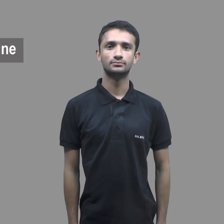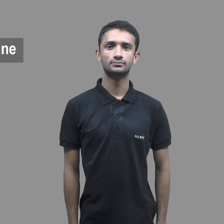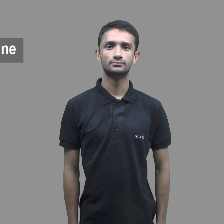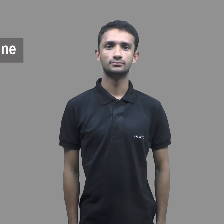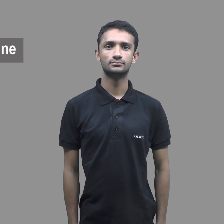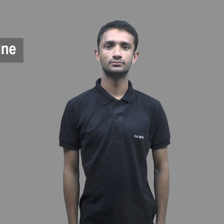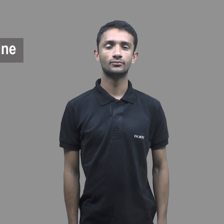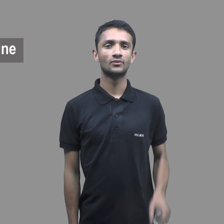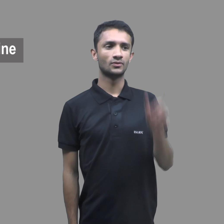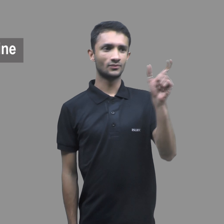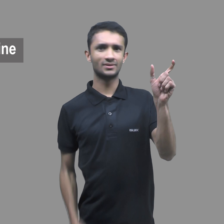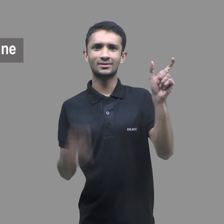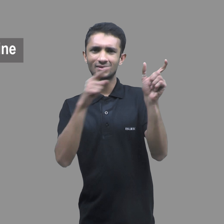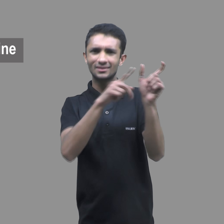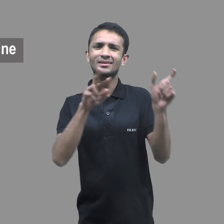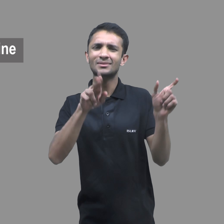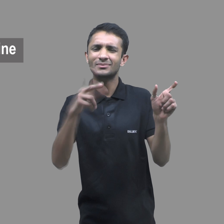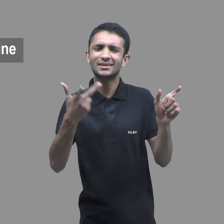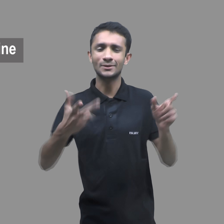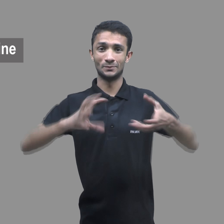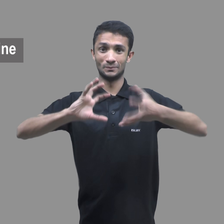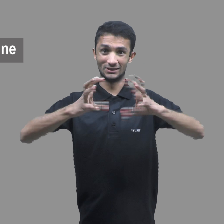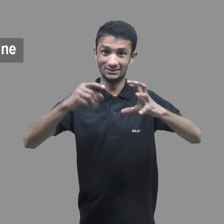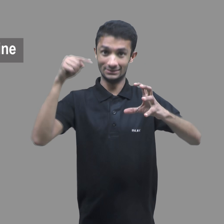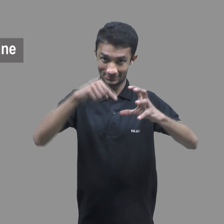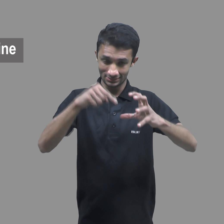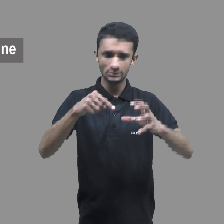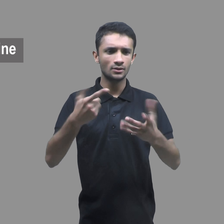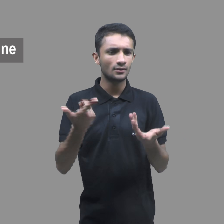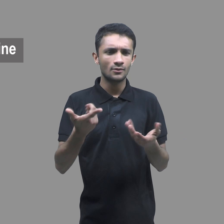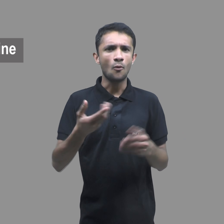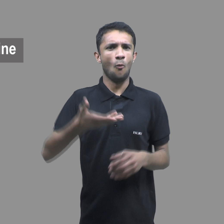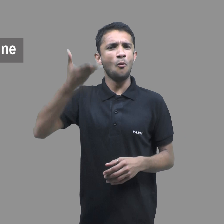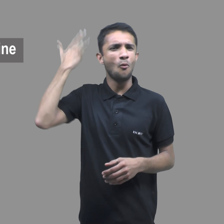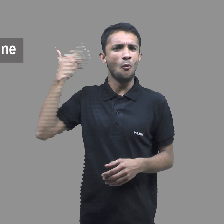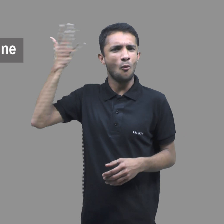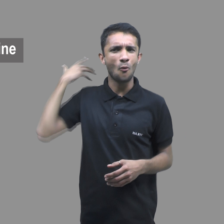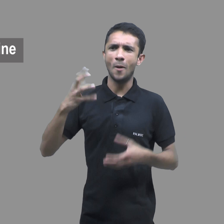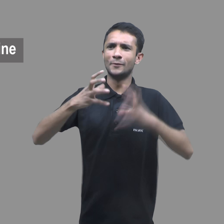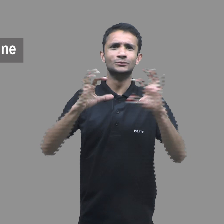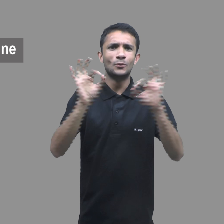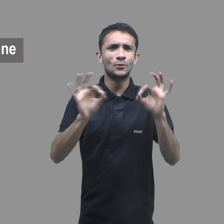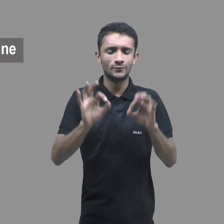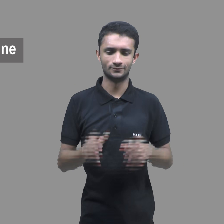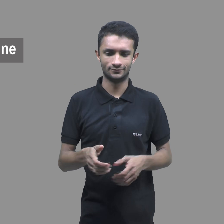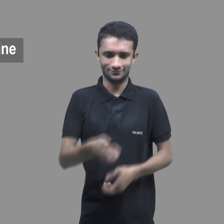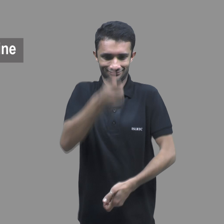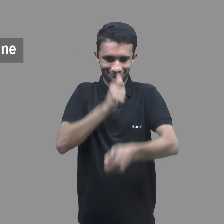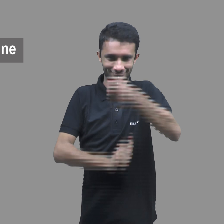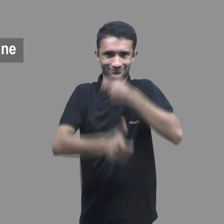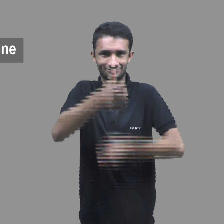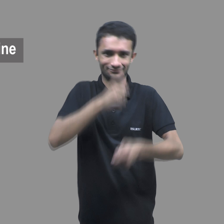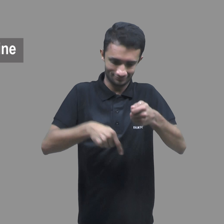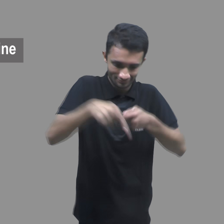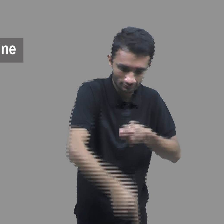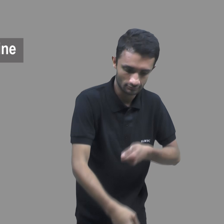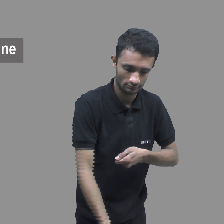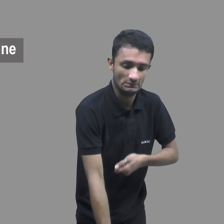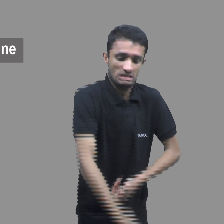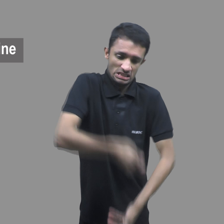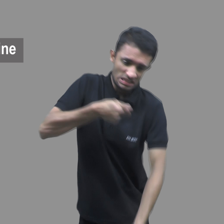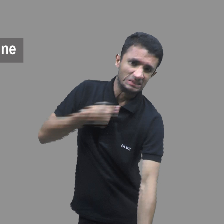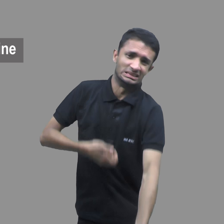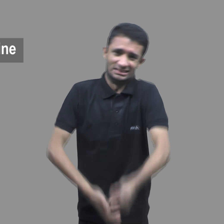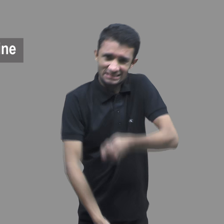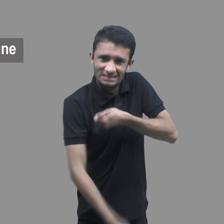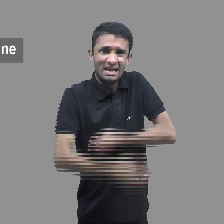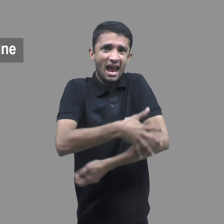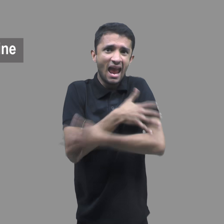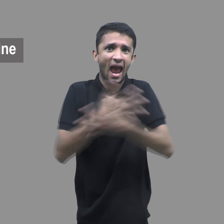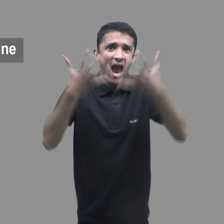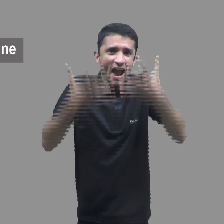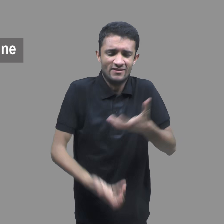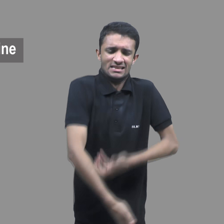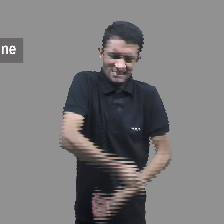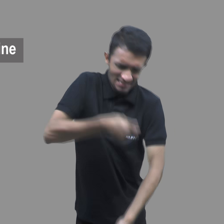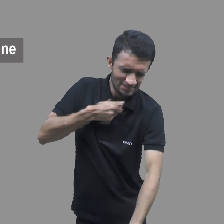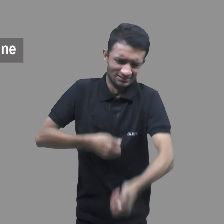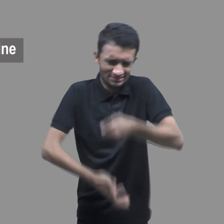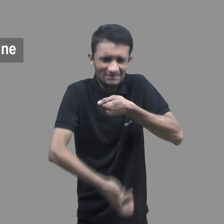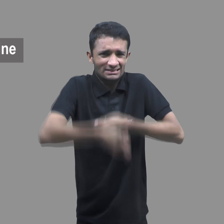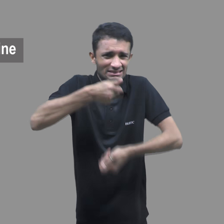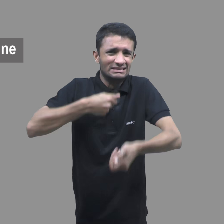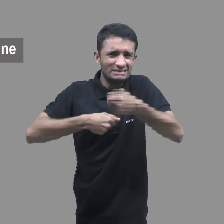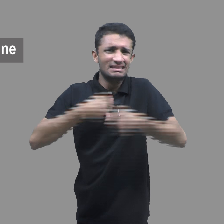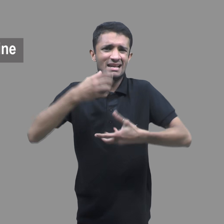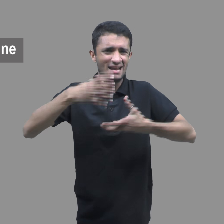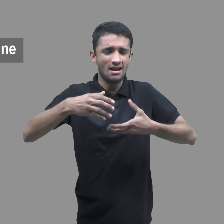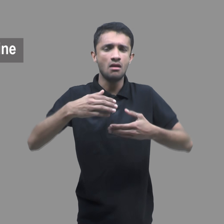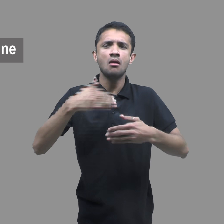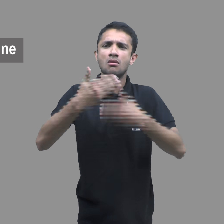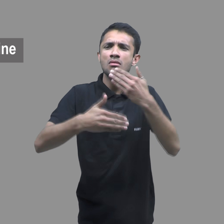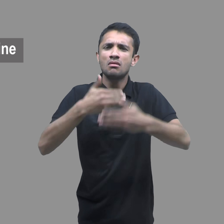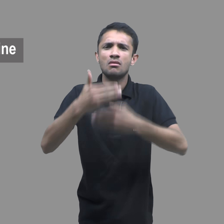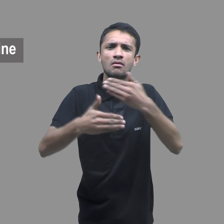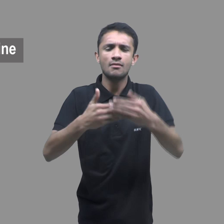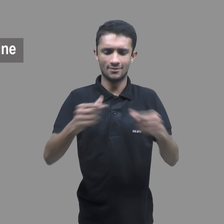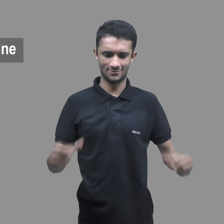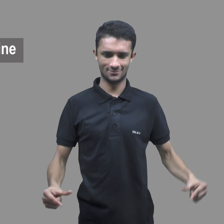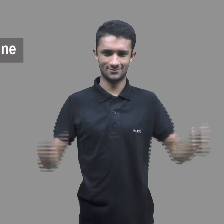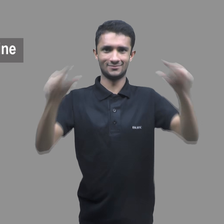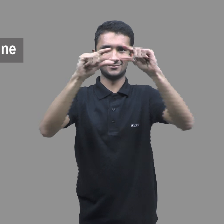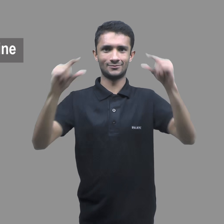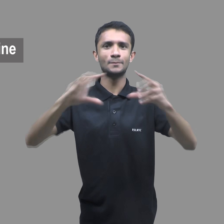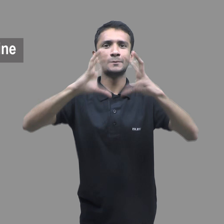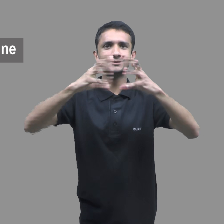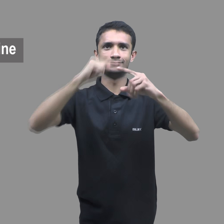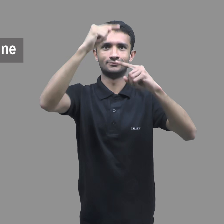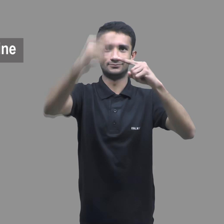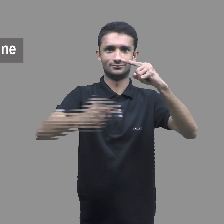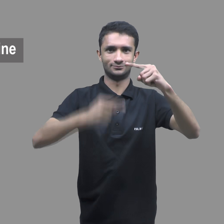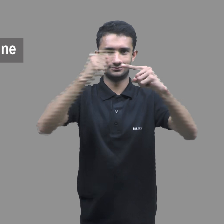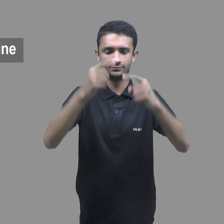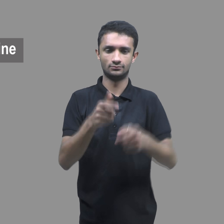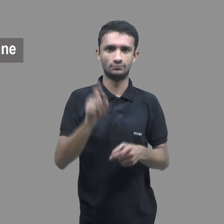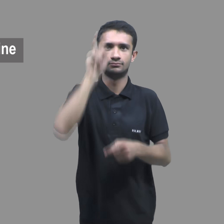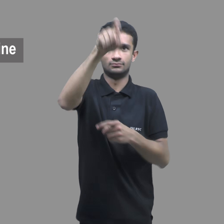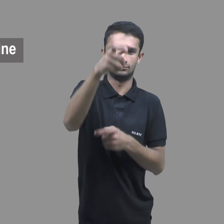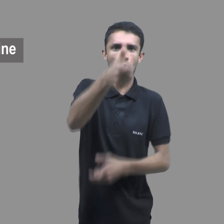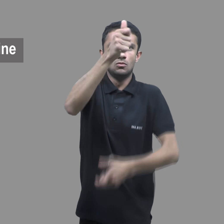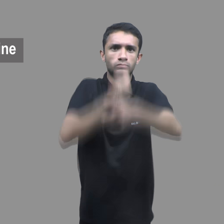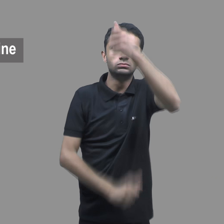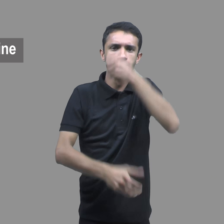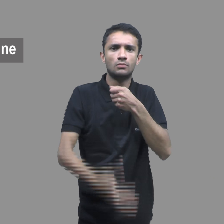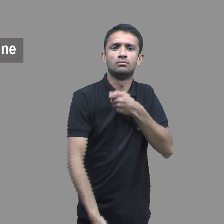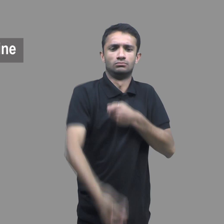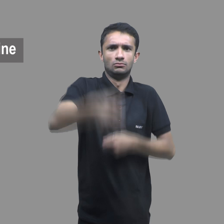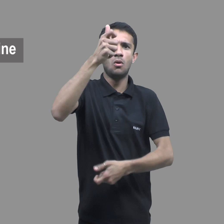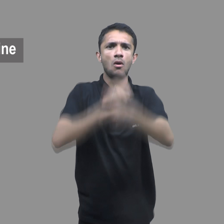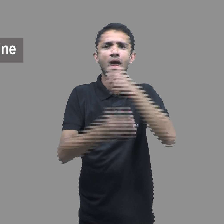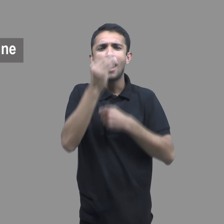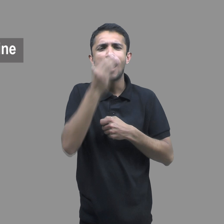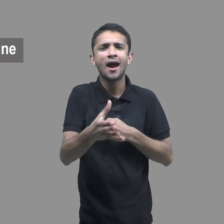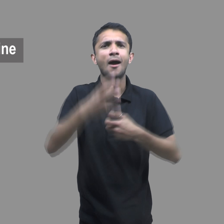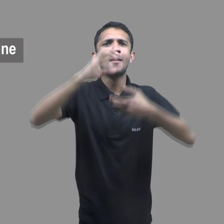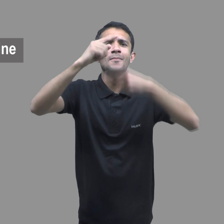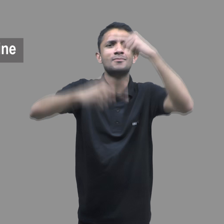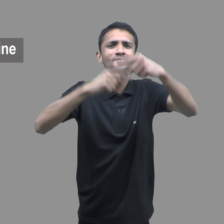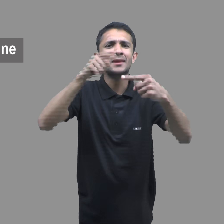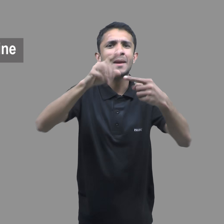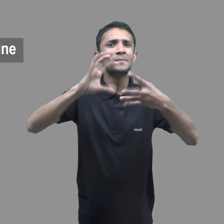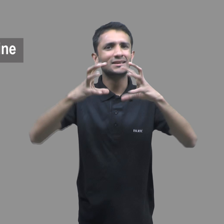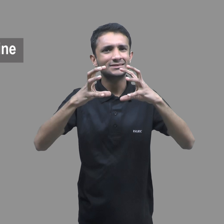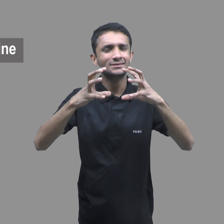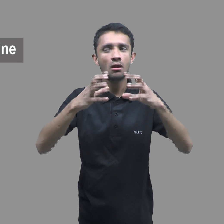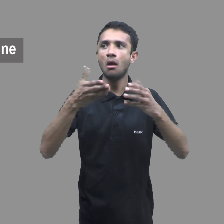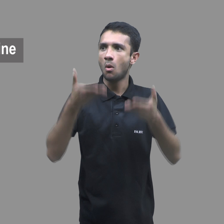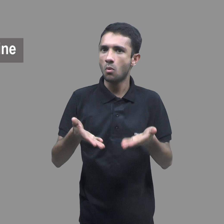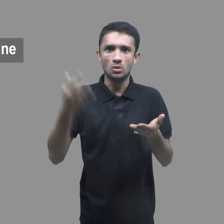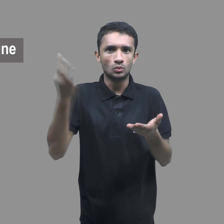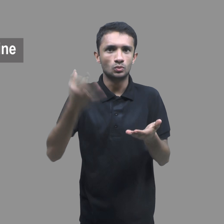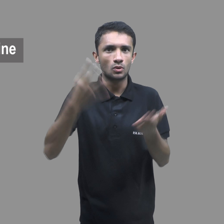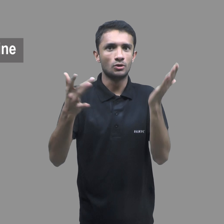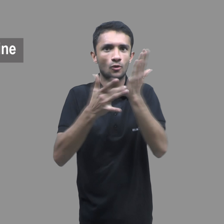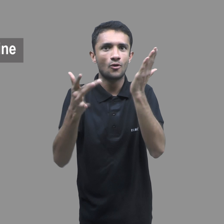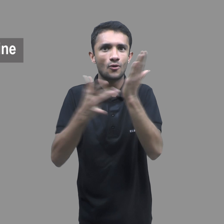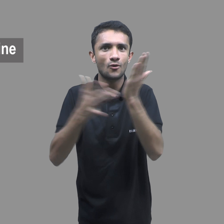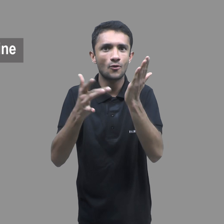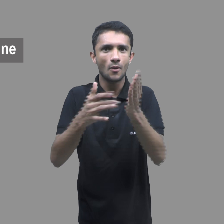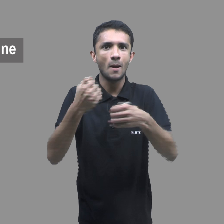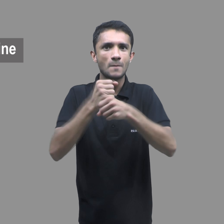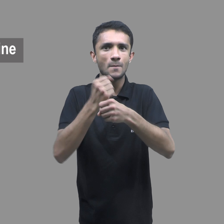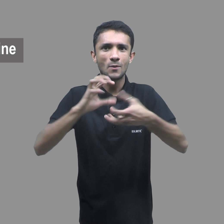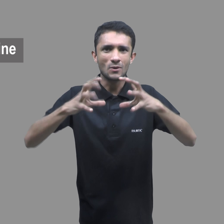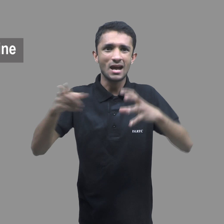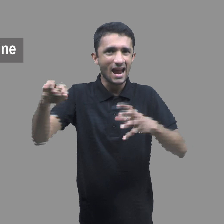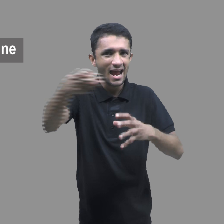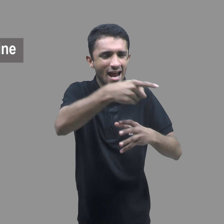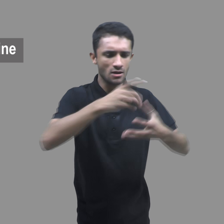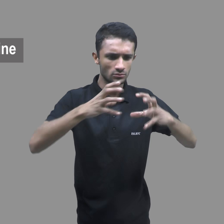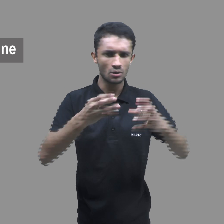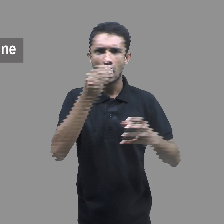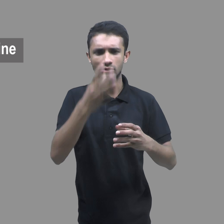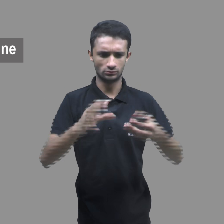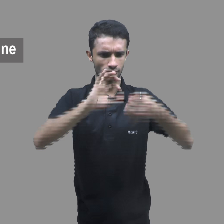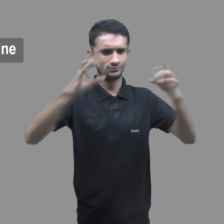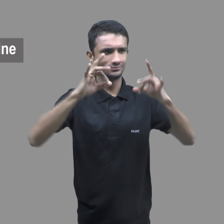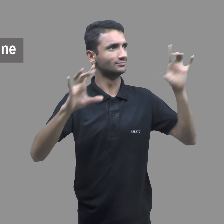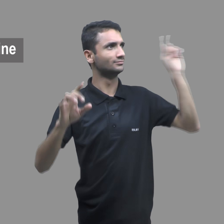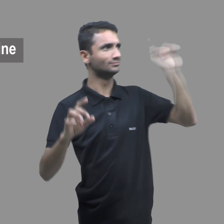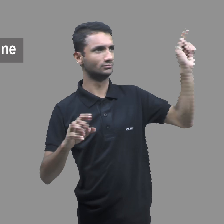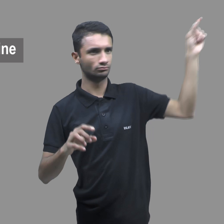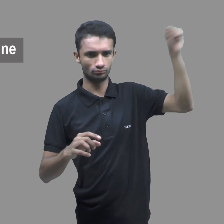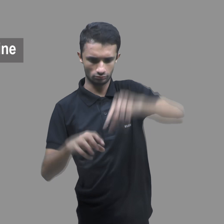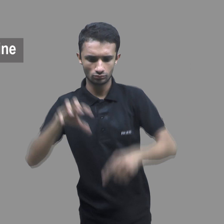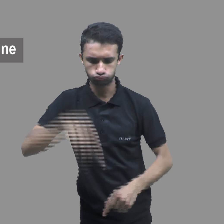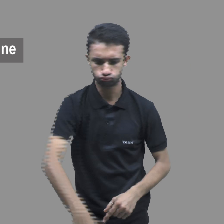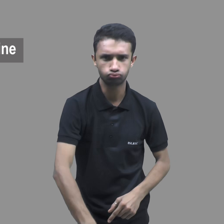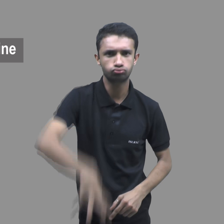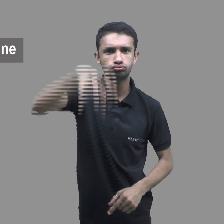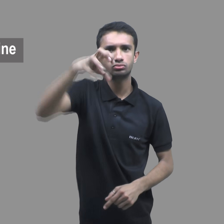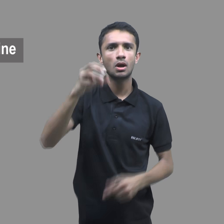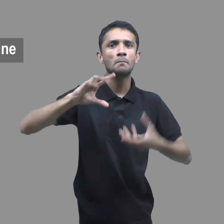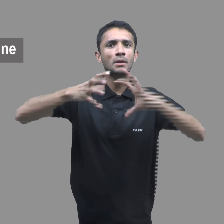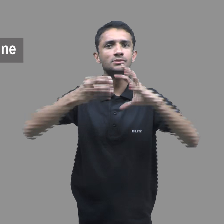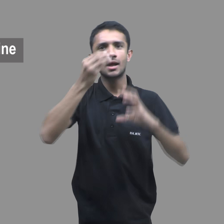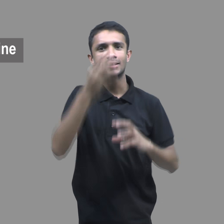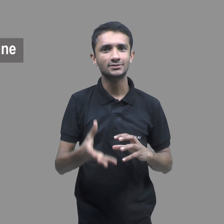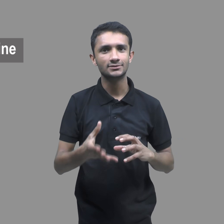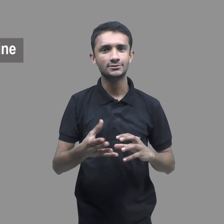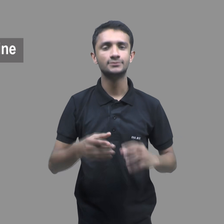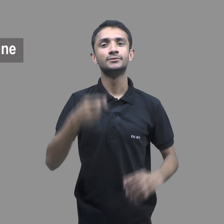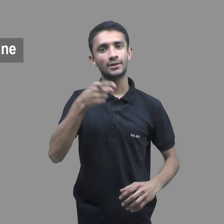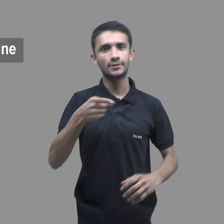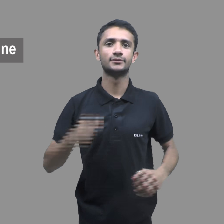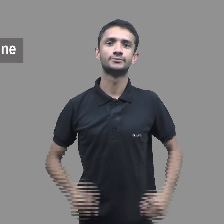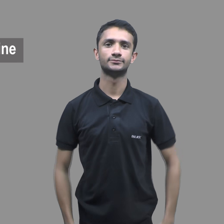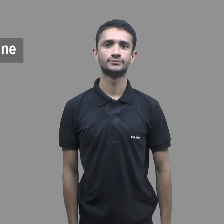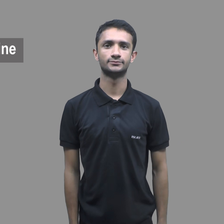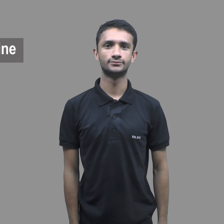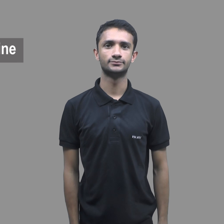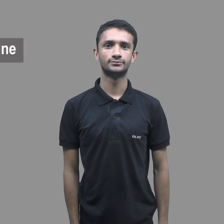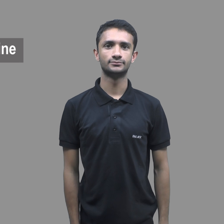Machine